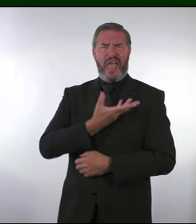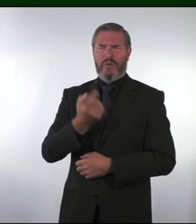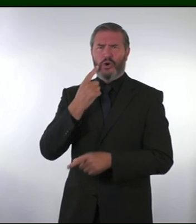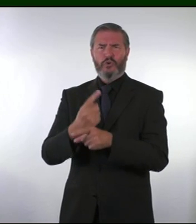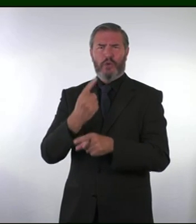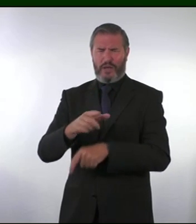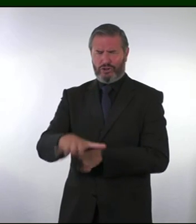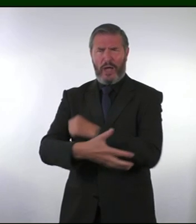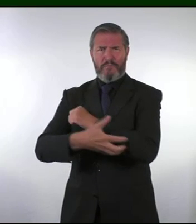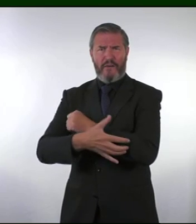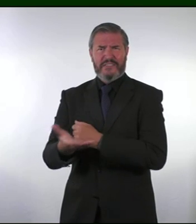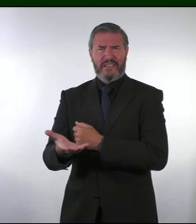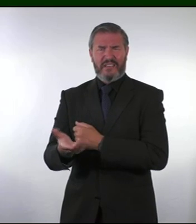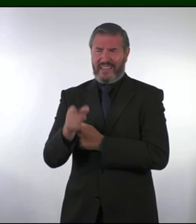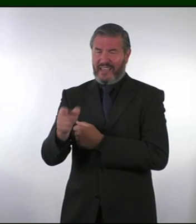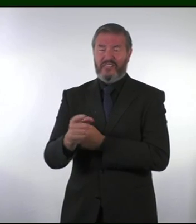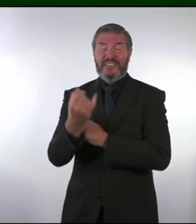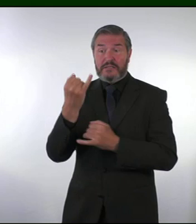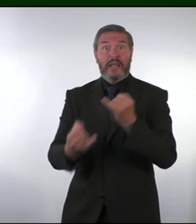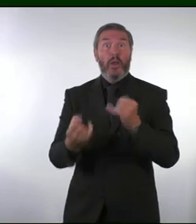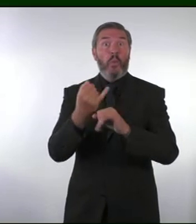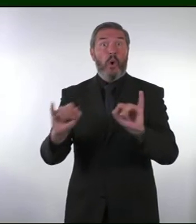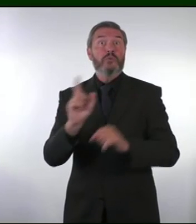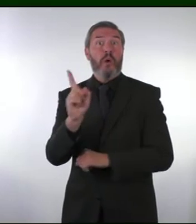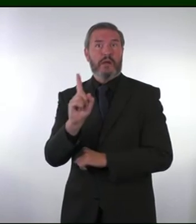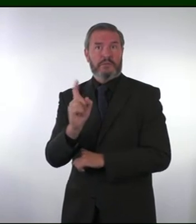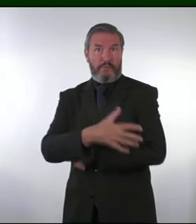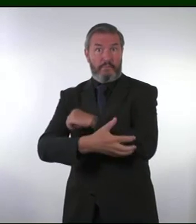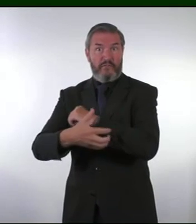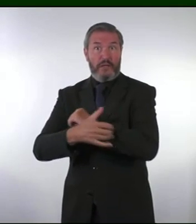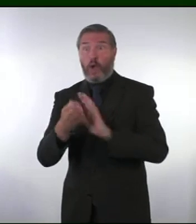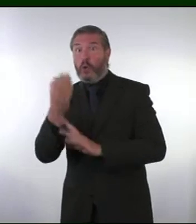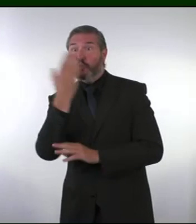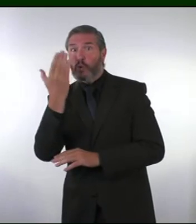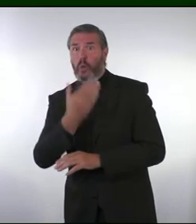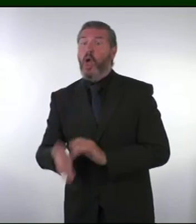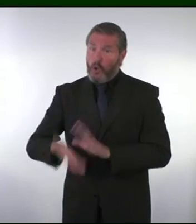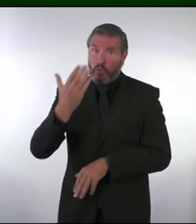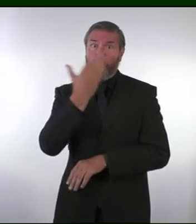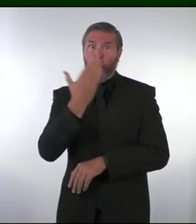Talking about child poverty, the single biggest determinant of a child’s success is whether he or she goes to school.